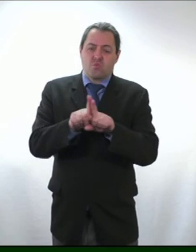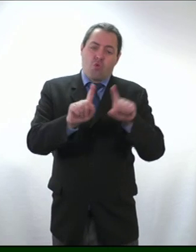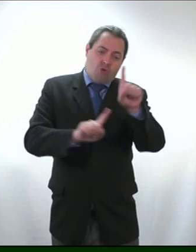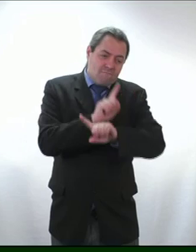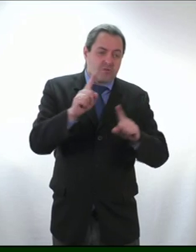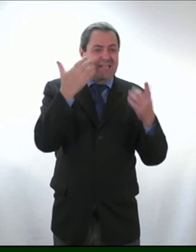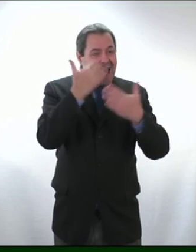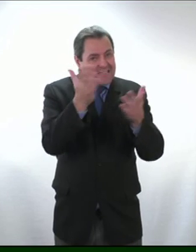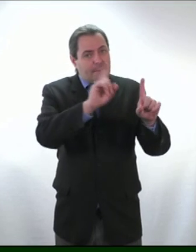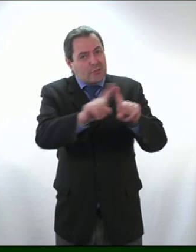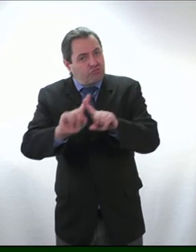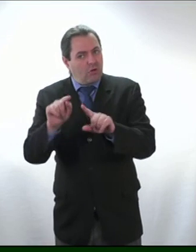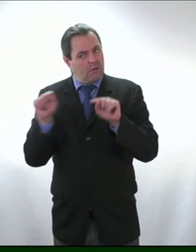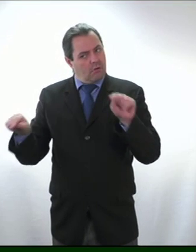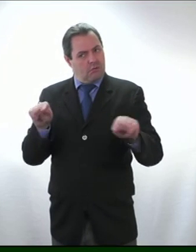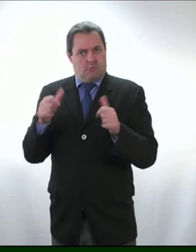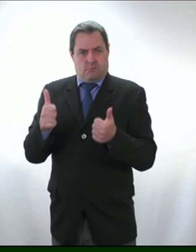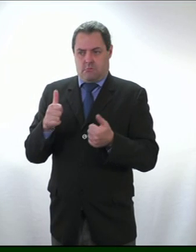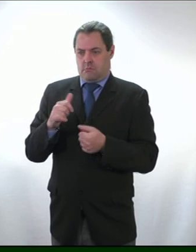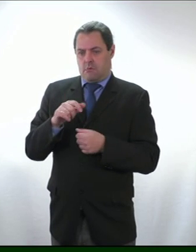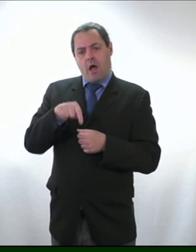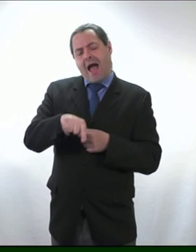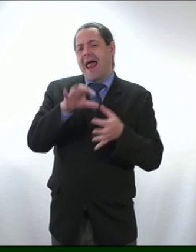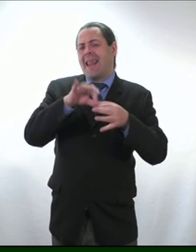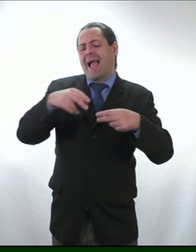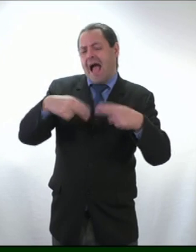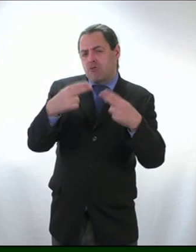I agree with his analysis, and that sector is really important in Harrogate and Knaresborough.